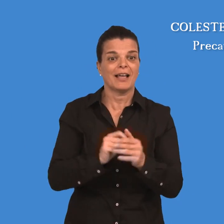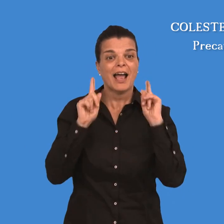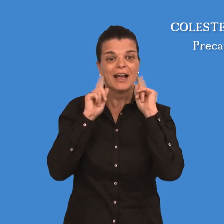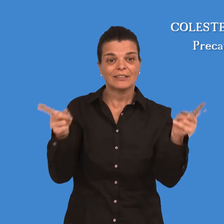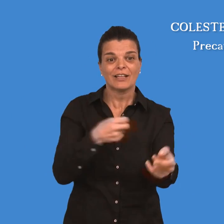caso